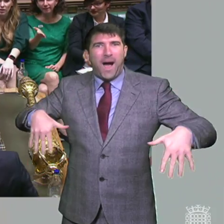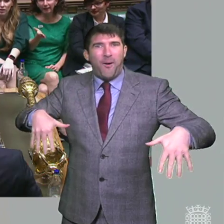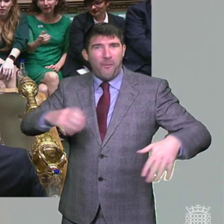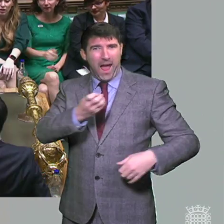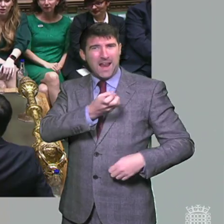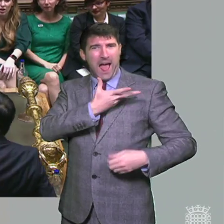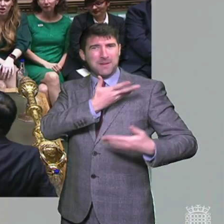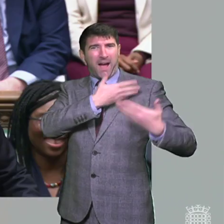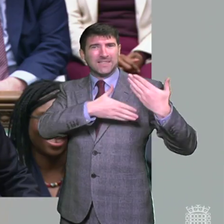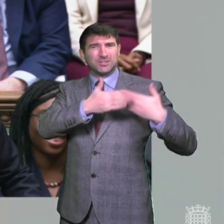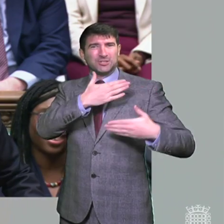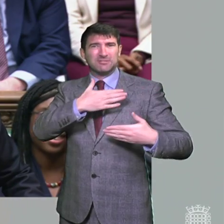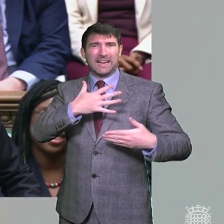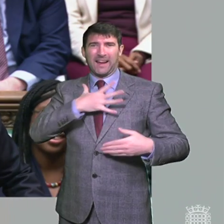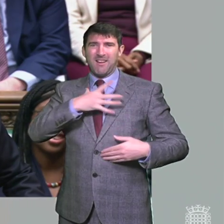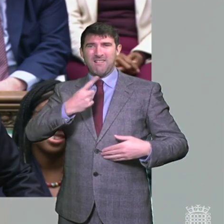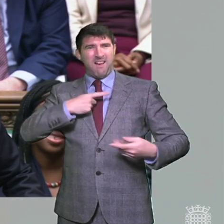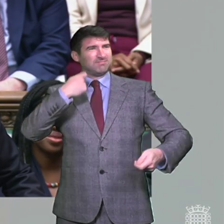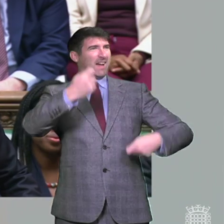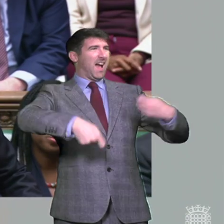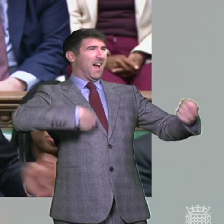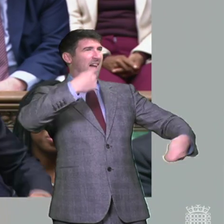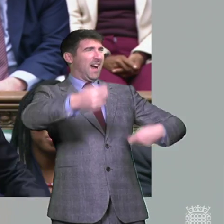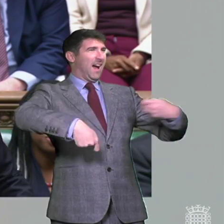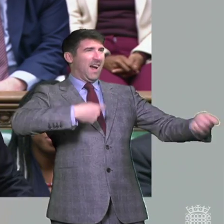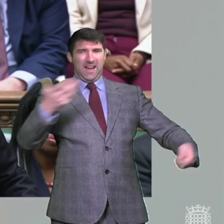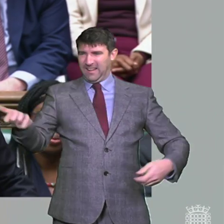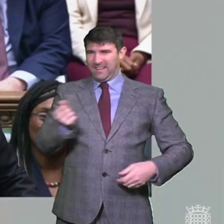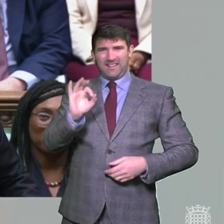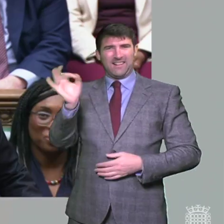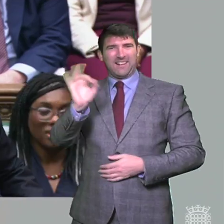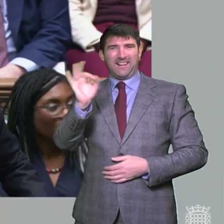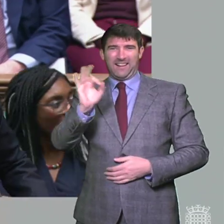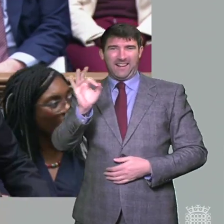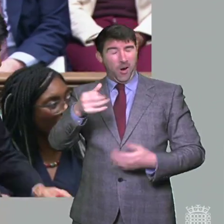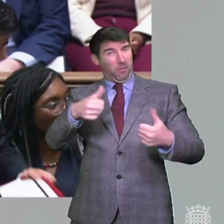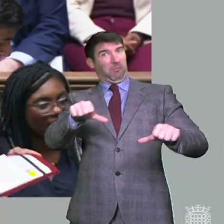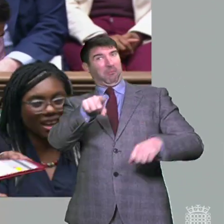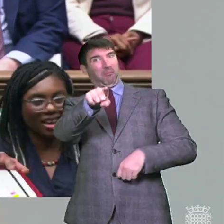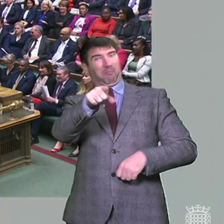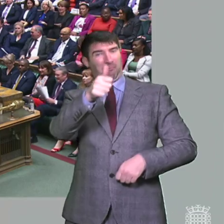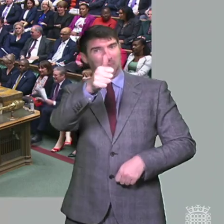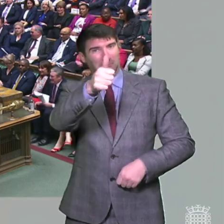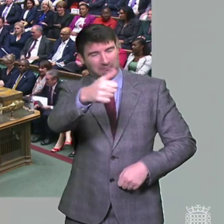This Government are going to restore economic stability, and we will do it in a fair and compassionate way.